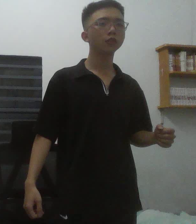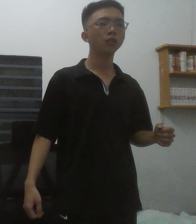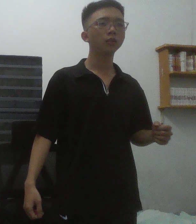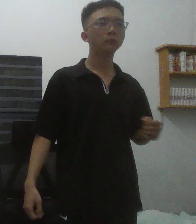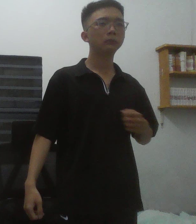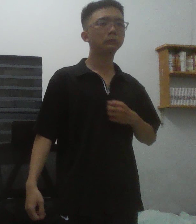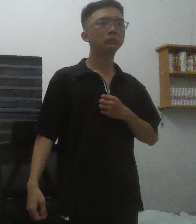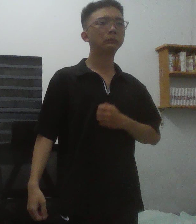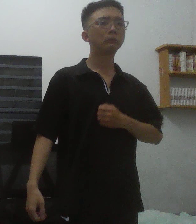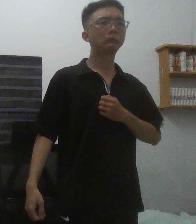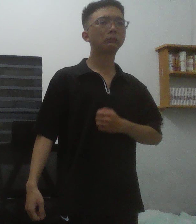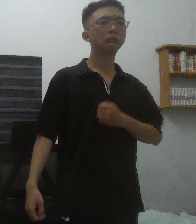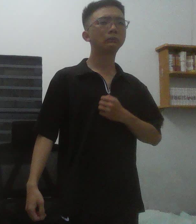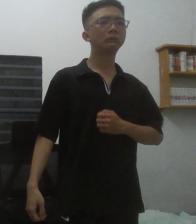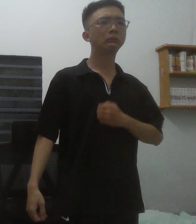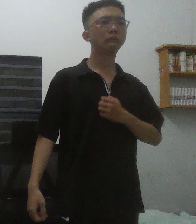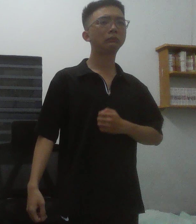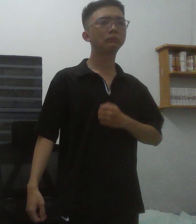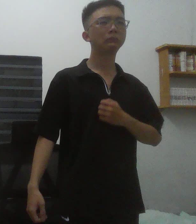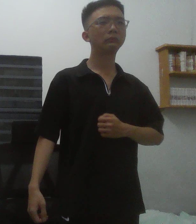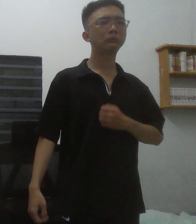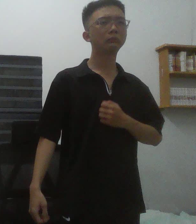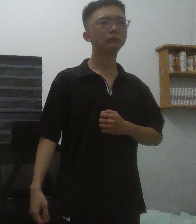ghen